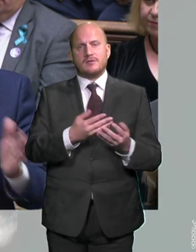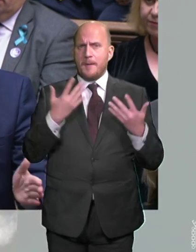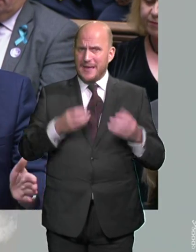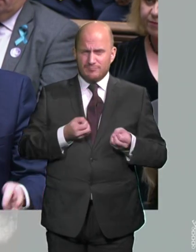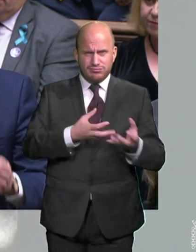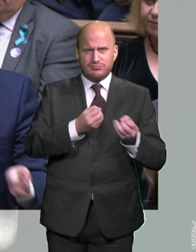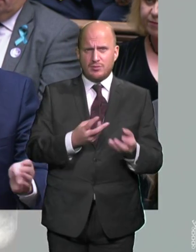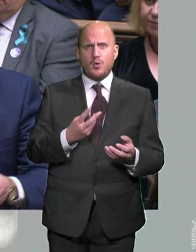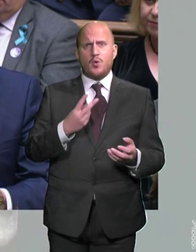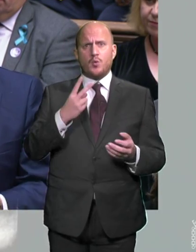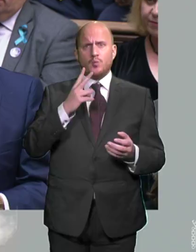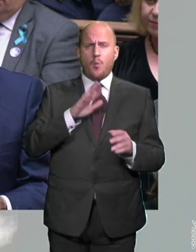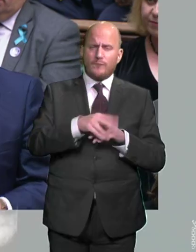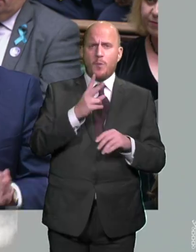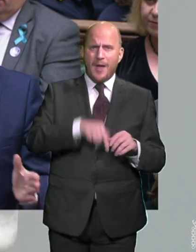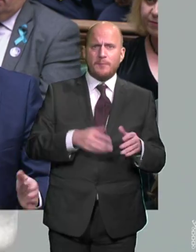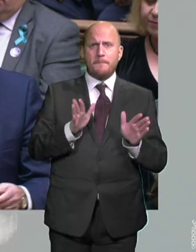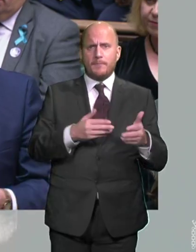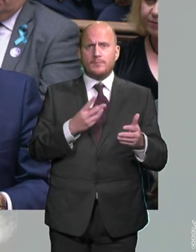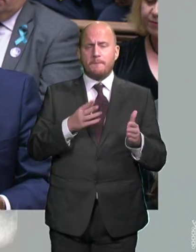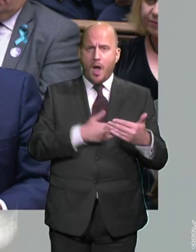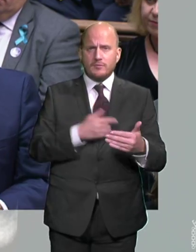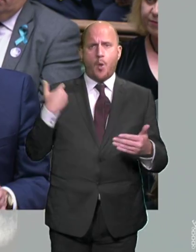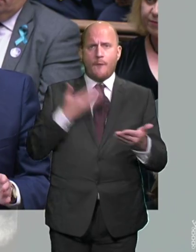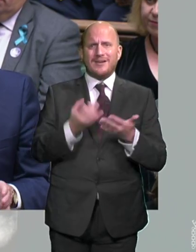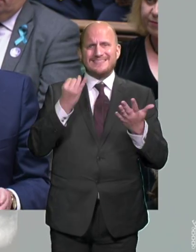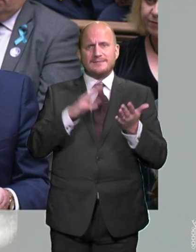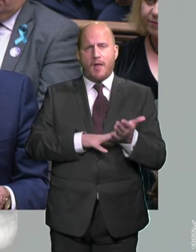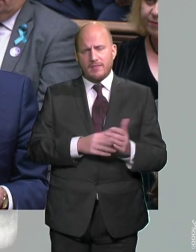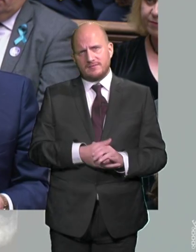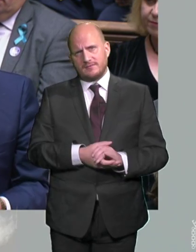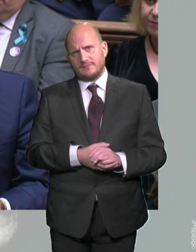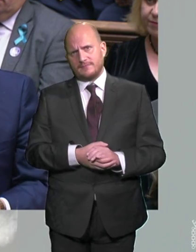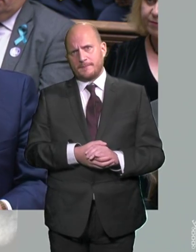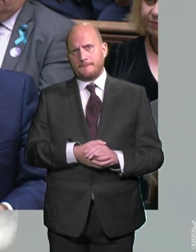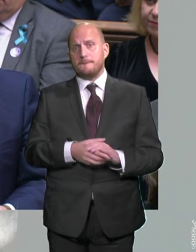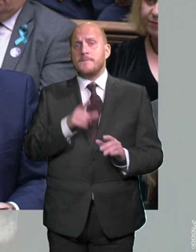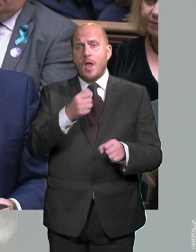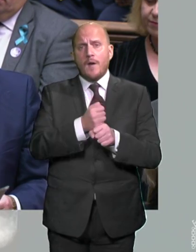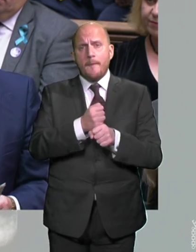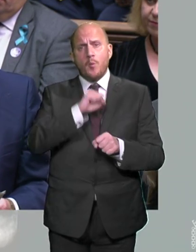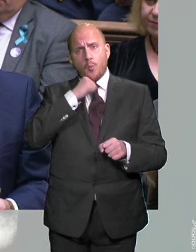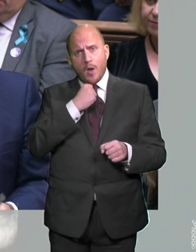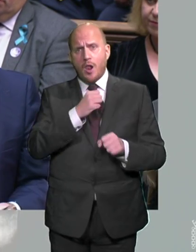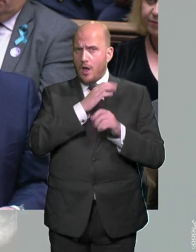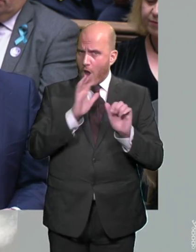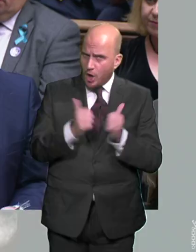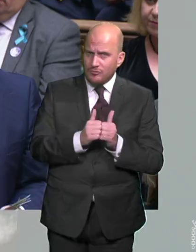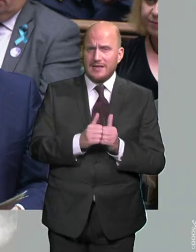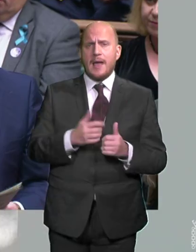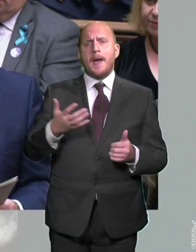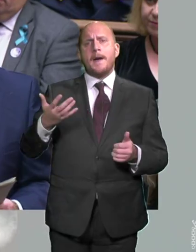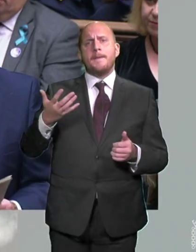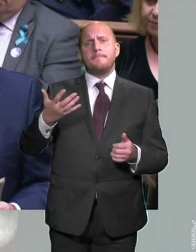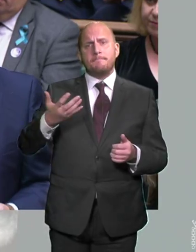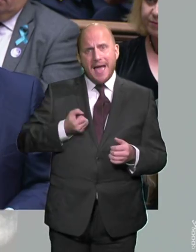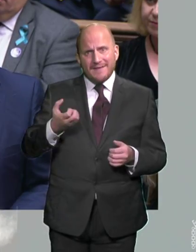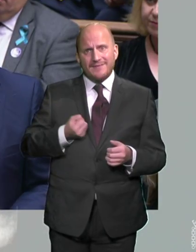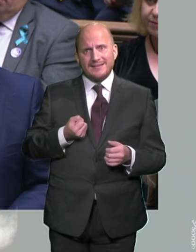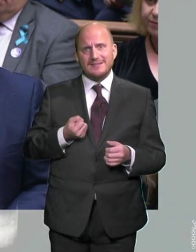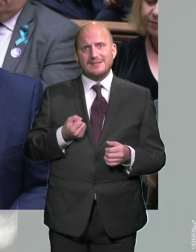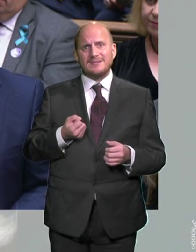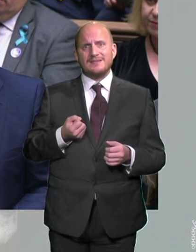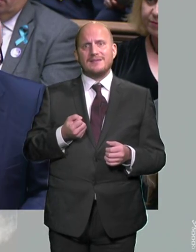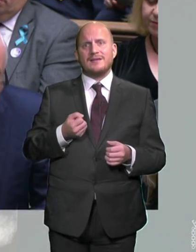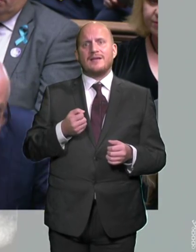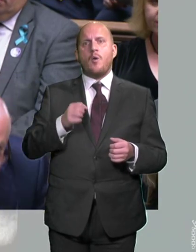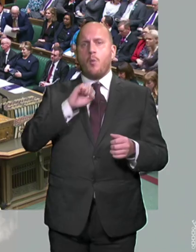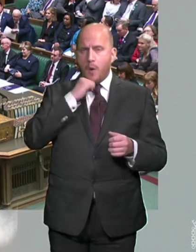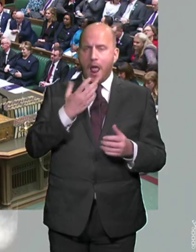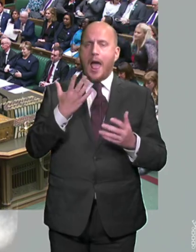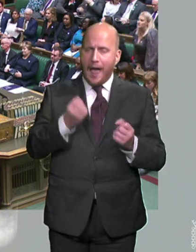There is a question from the users of that food bank, which is: will the Government give a firm commitment to ensuring that benefits will always be enough to purchase essentials?